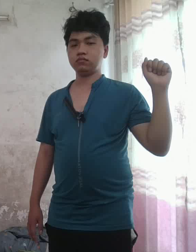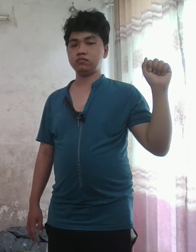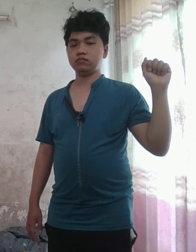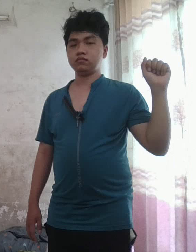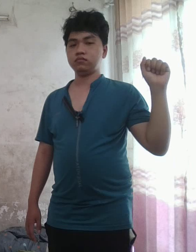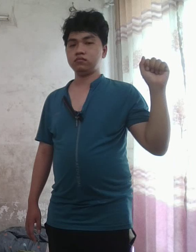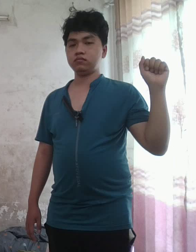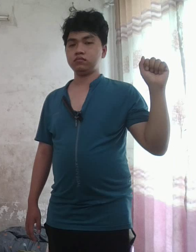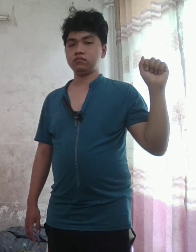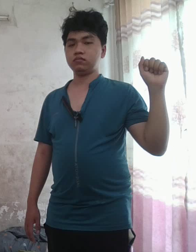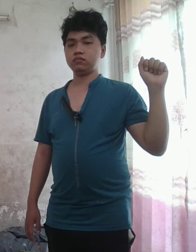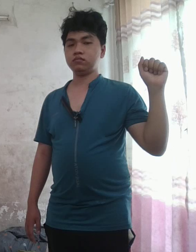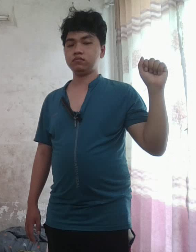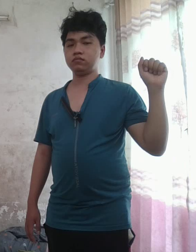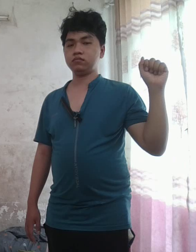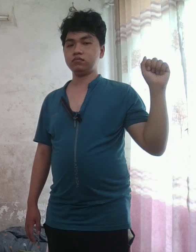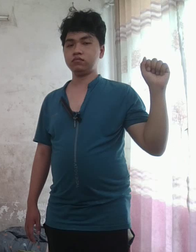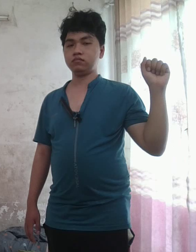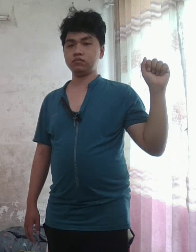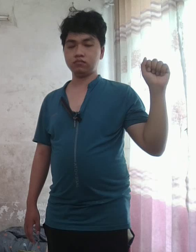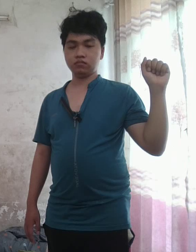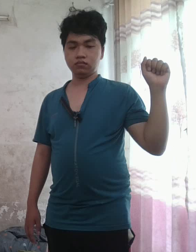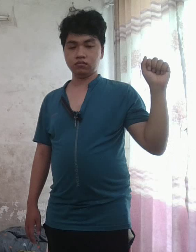a